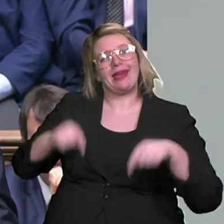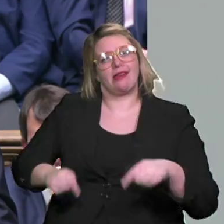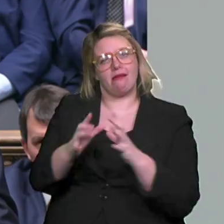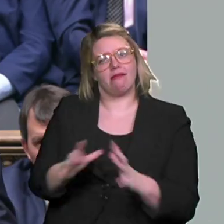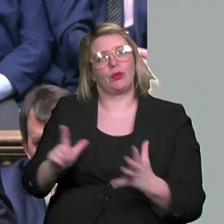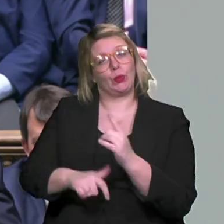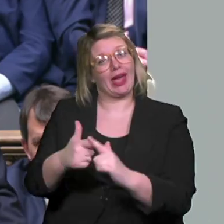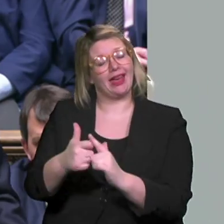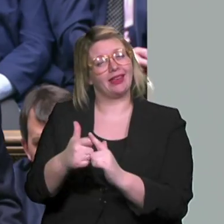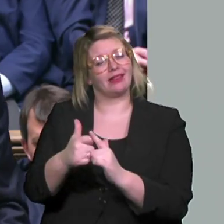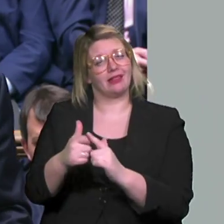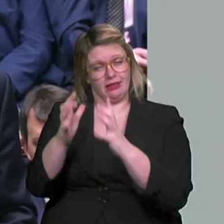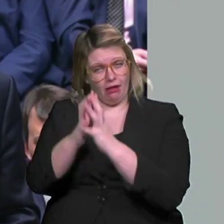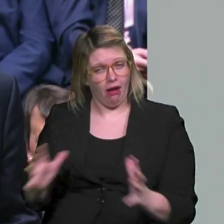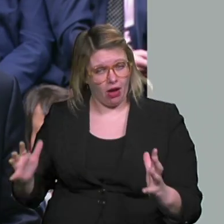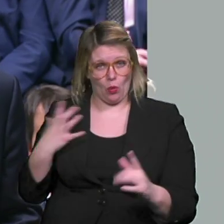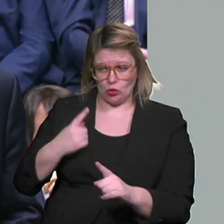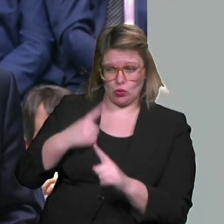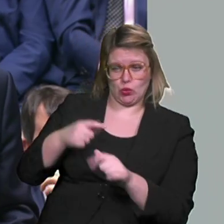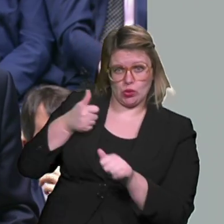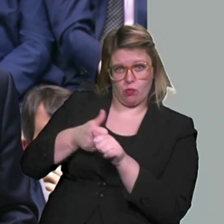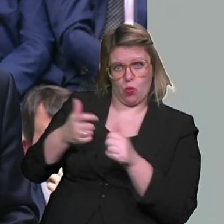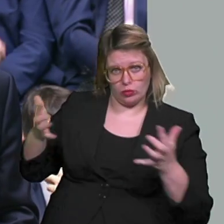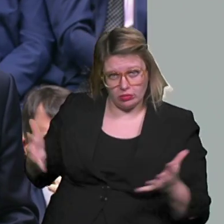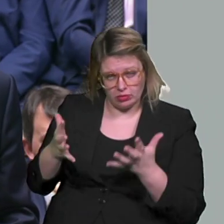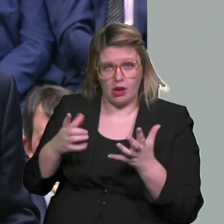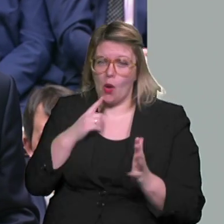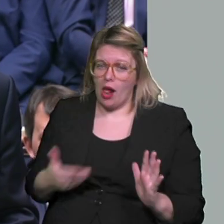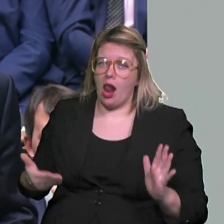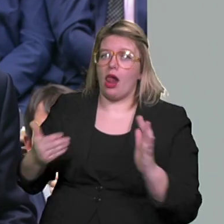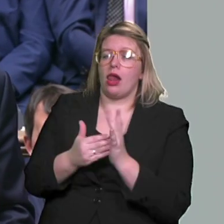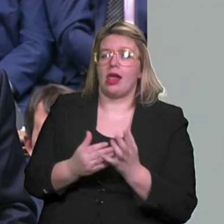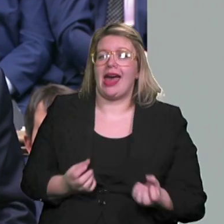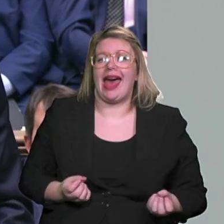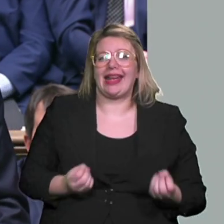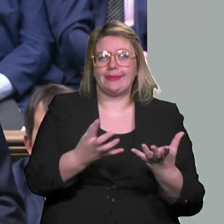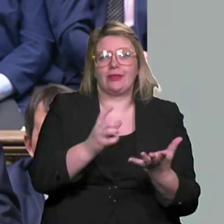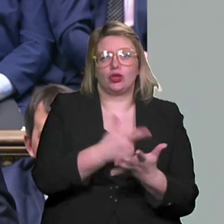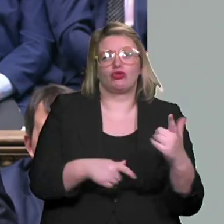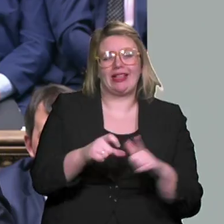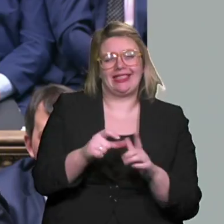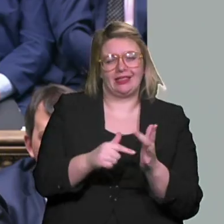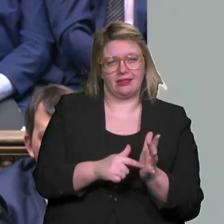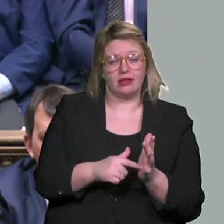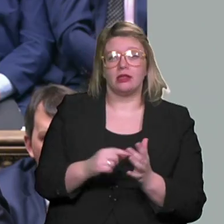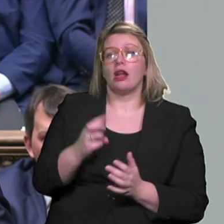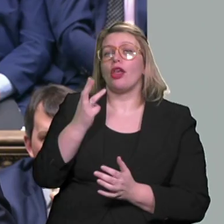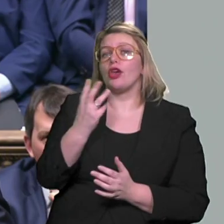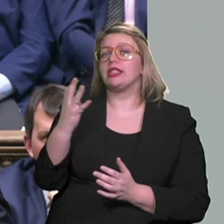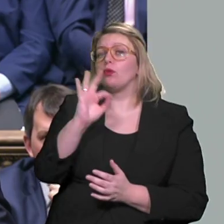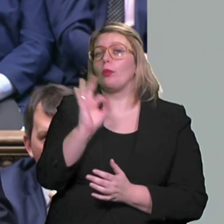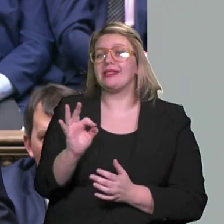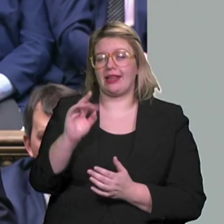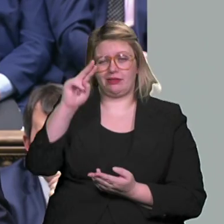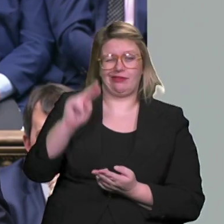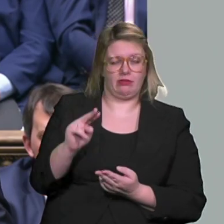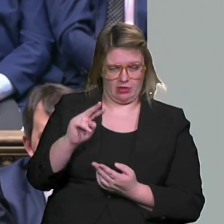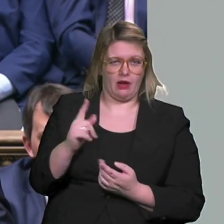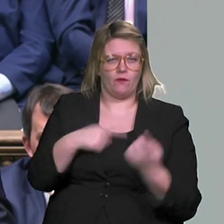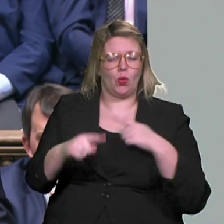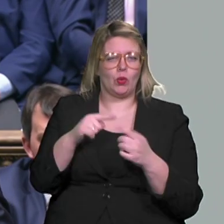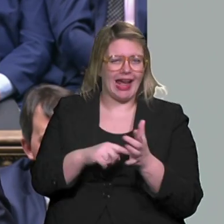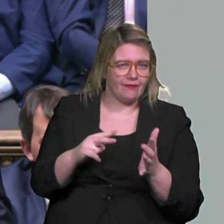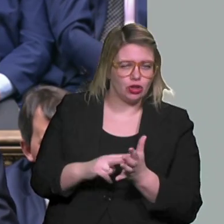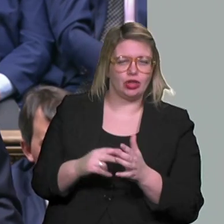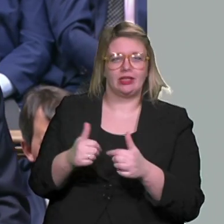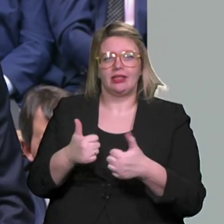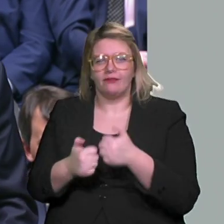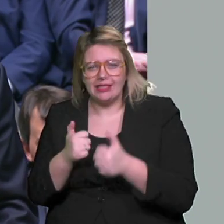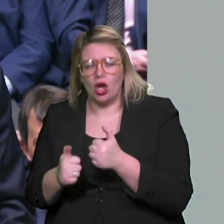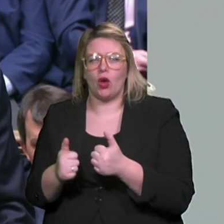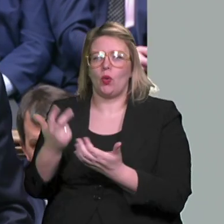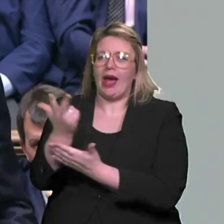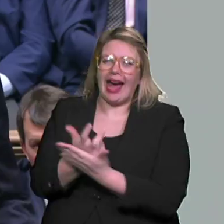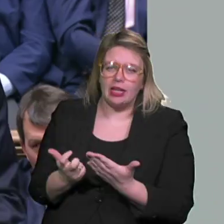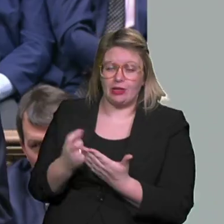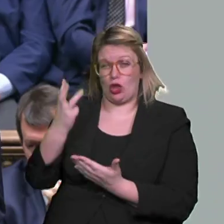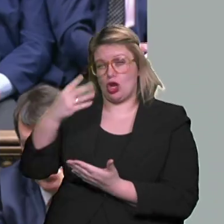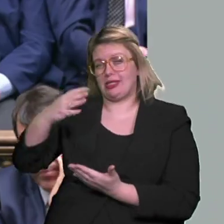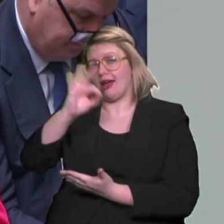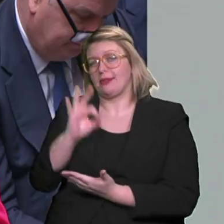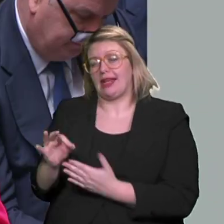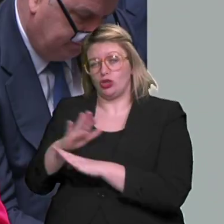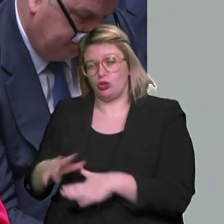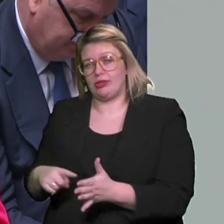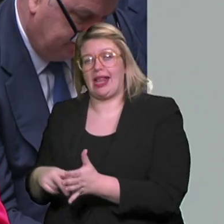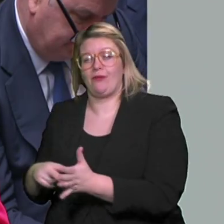To give even more momentum to this critical sector, I will introduce an expenditure credit with a rate of 34% for film, high-end television and video games, and 39% for the animation and children’s TV sectors.